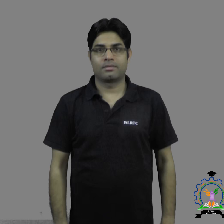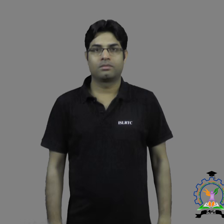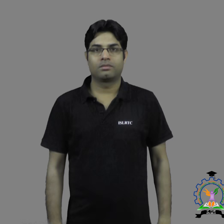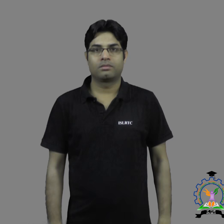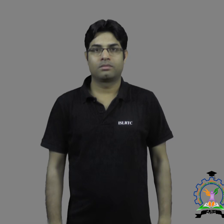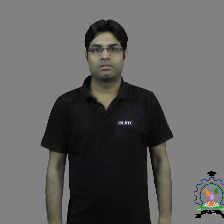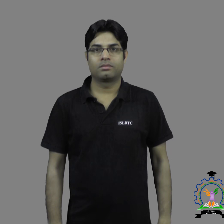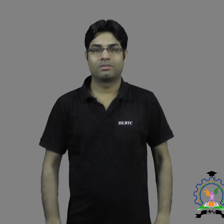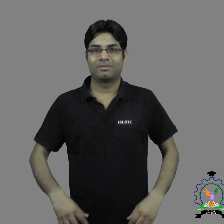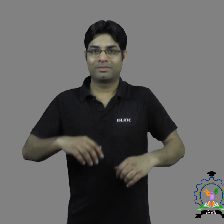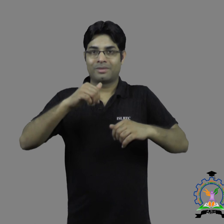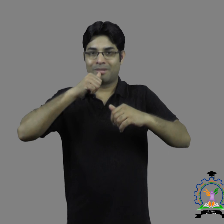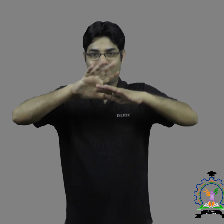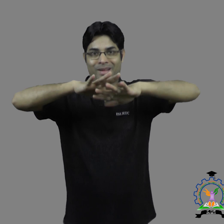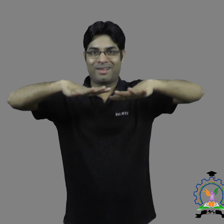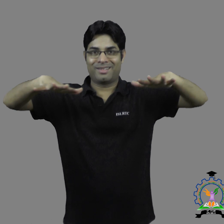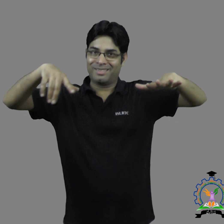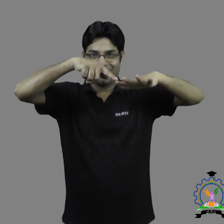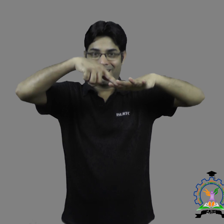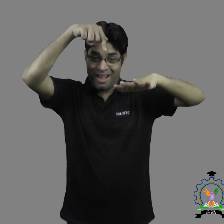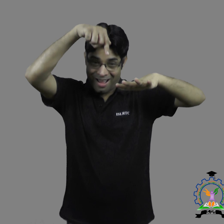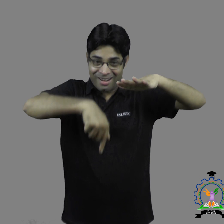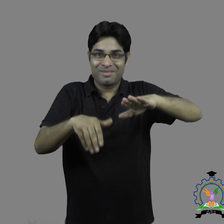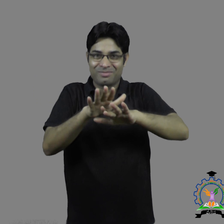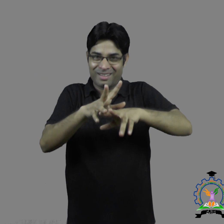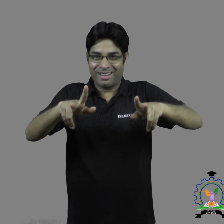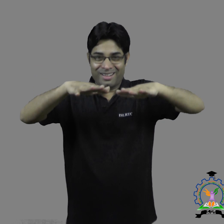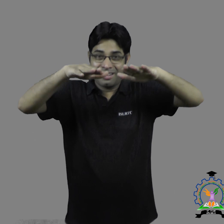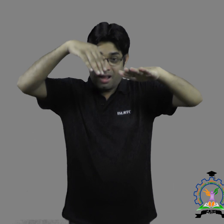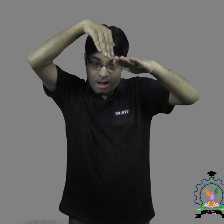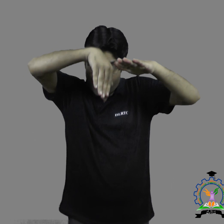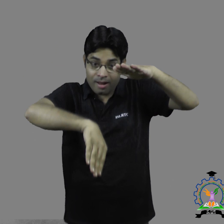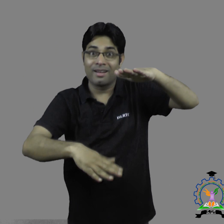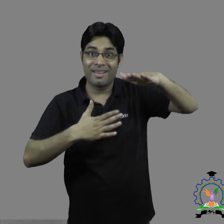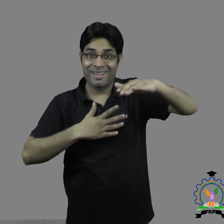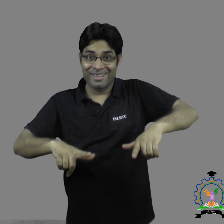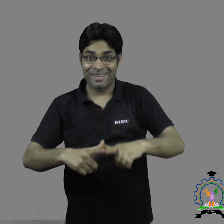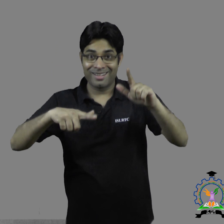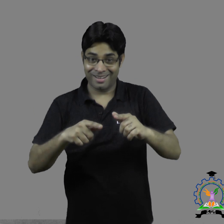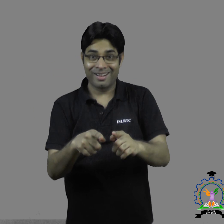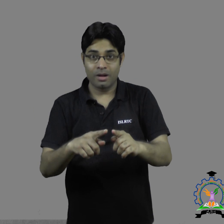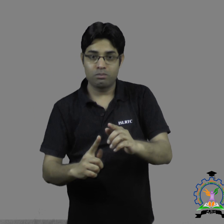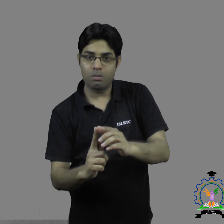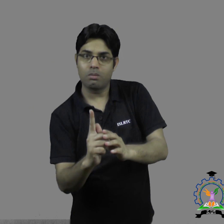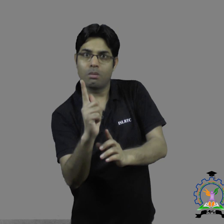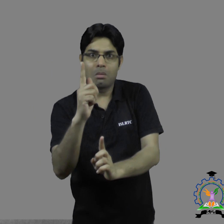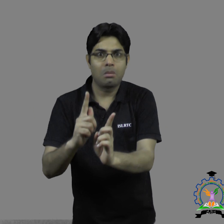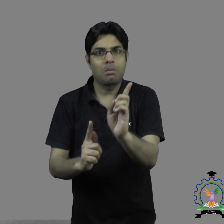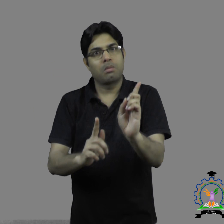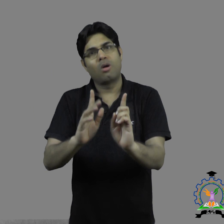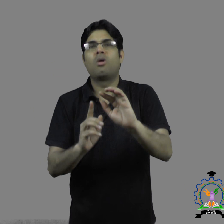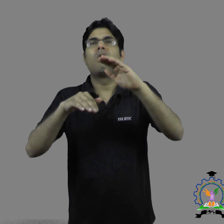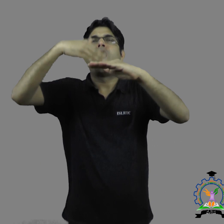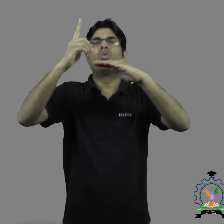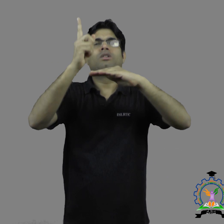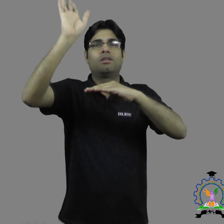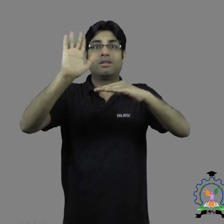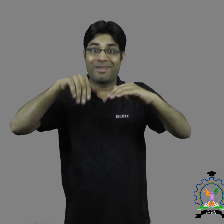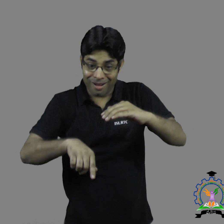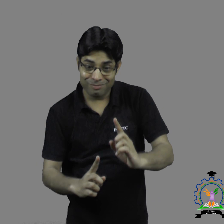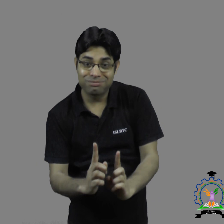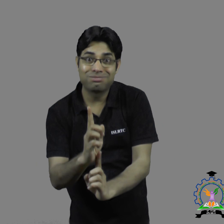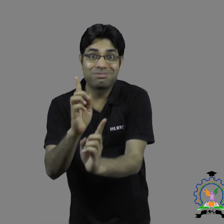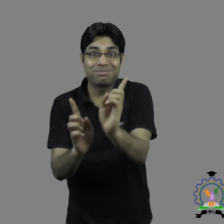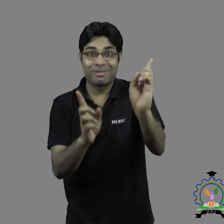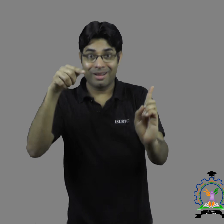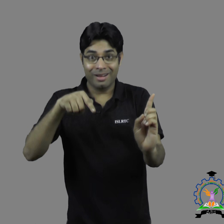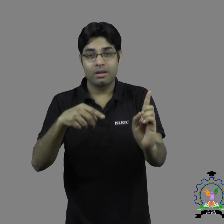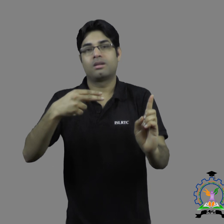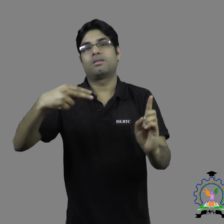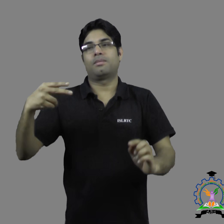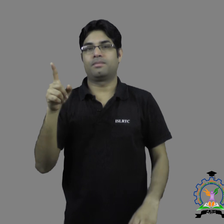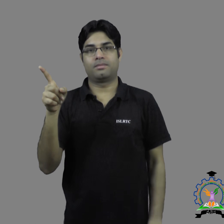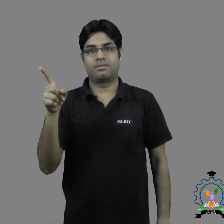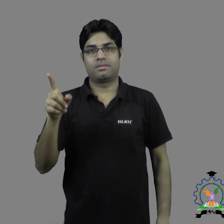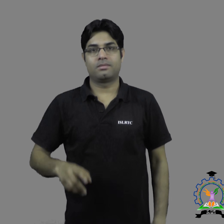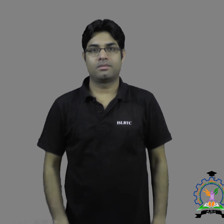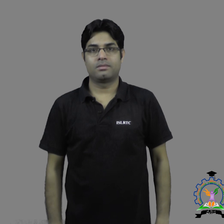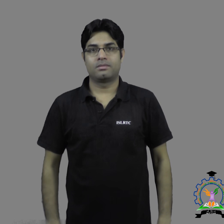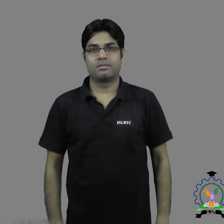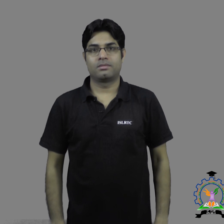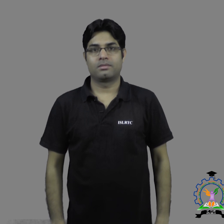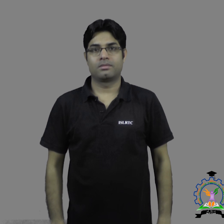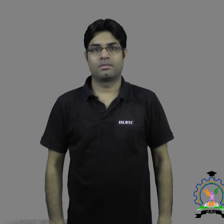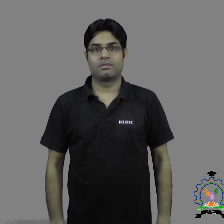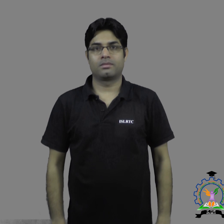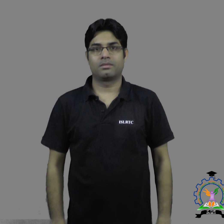Submerged Weeds